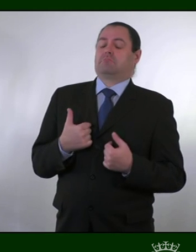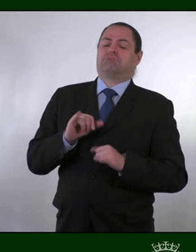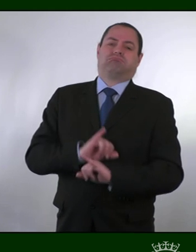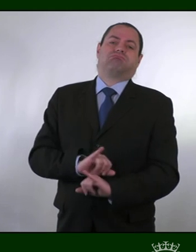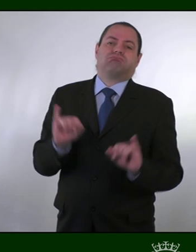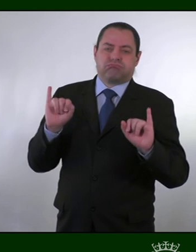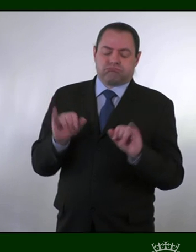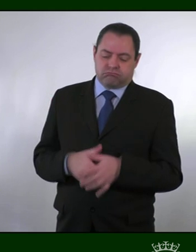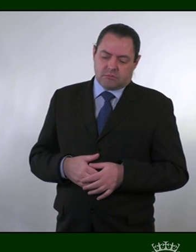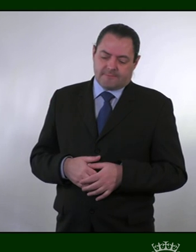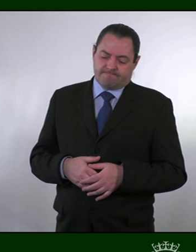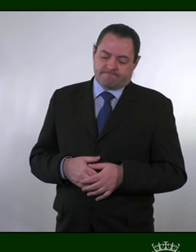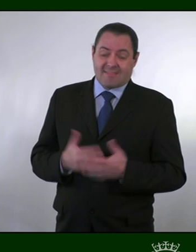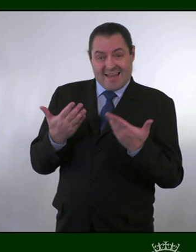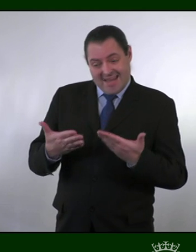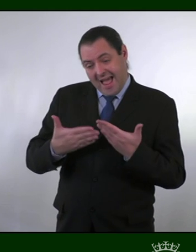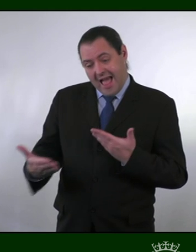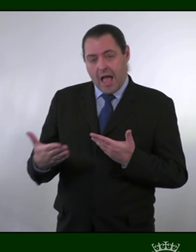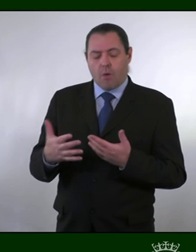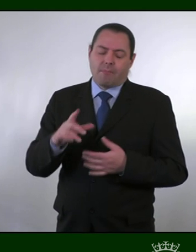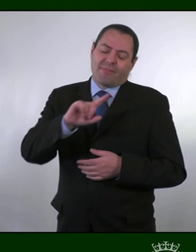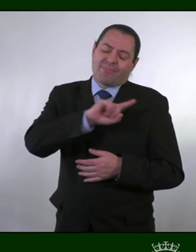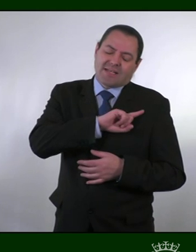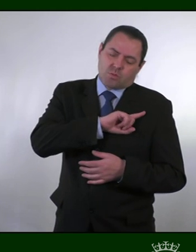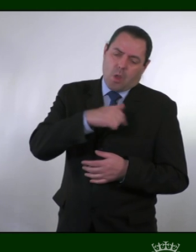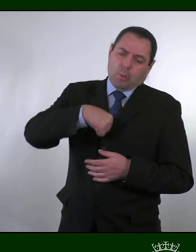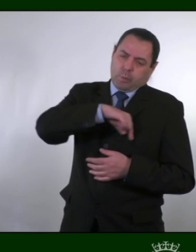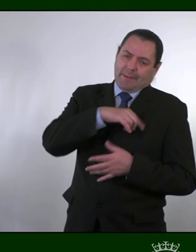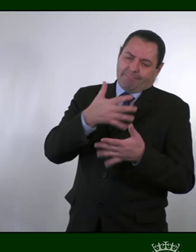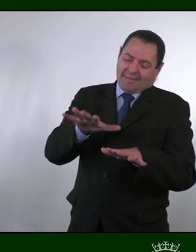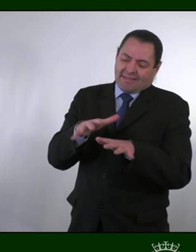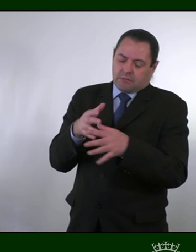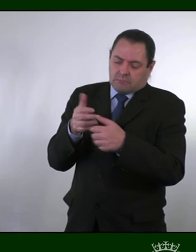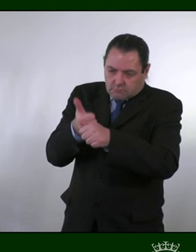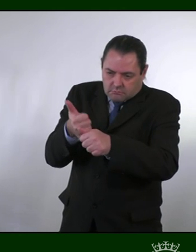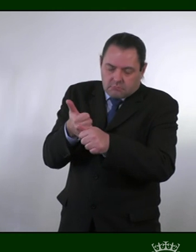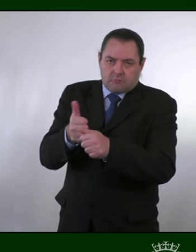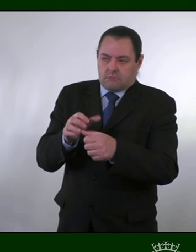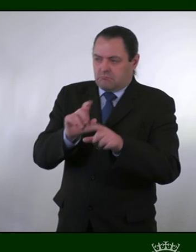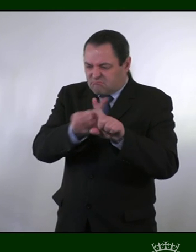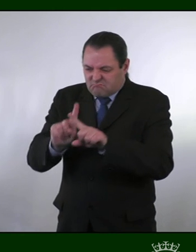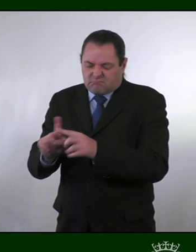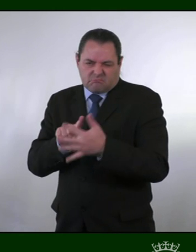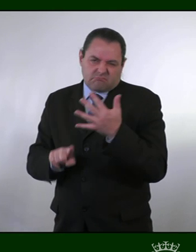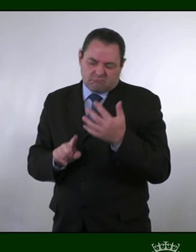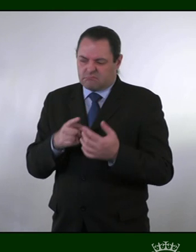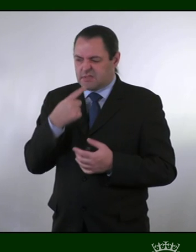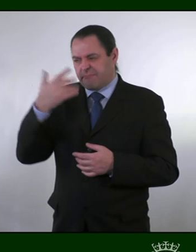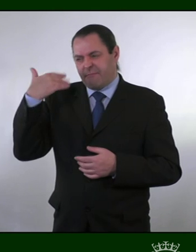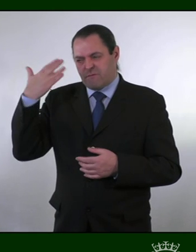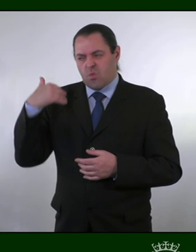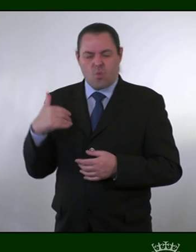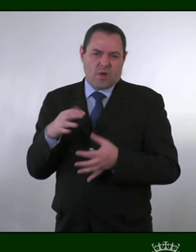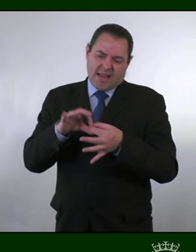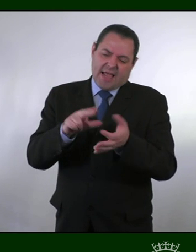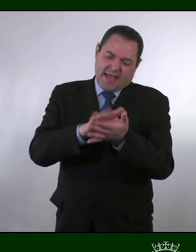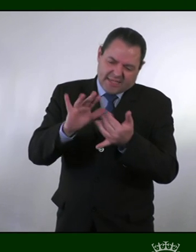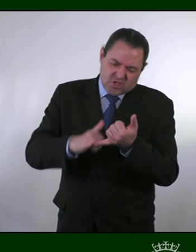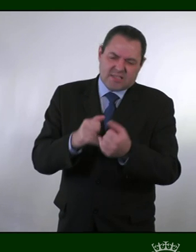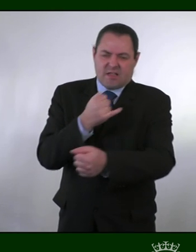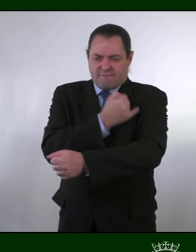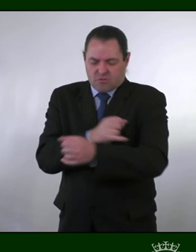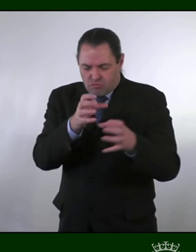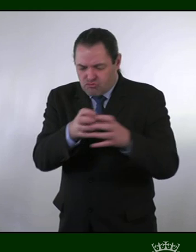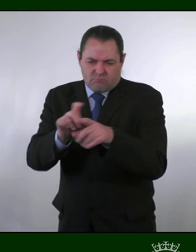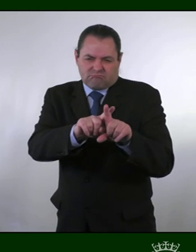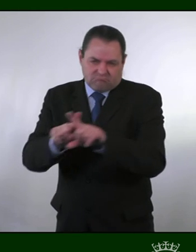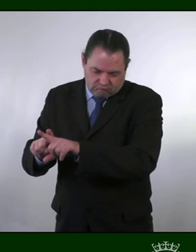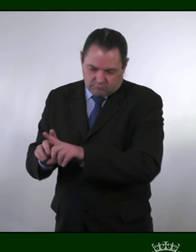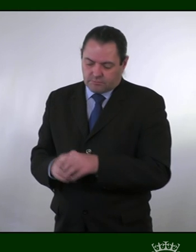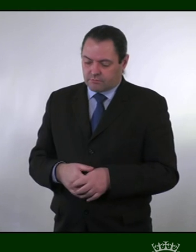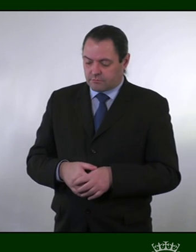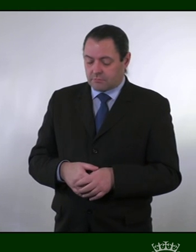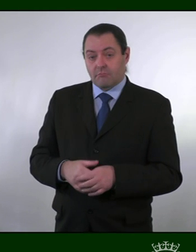That is why we have given huge quantities in support, as I said before, to the NHS and to vulnerable groups of all kinds.